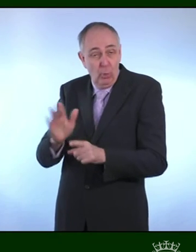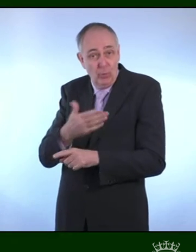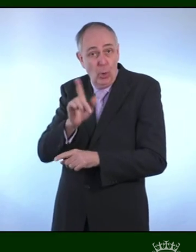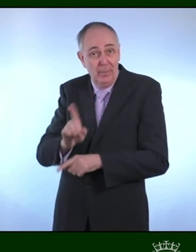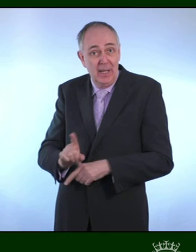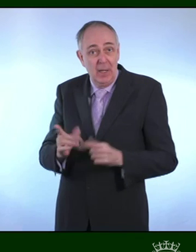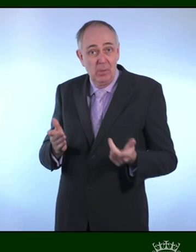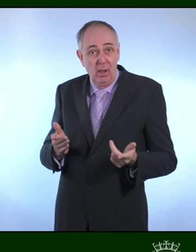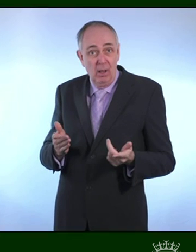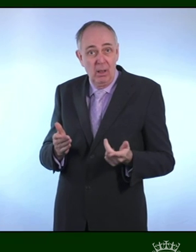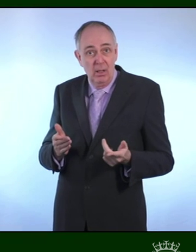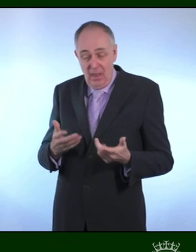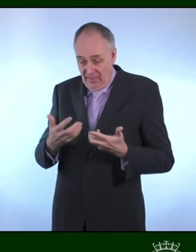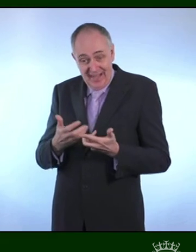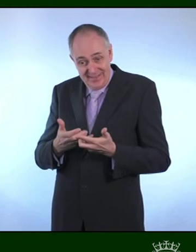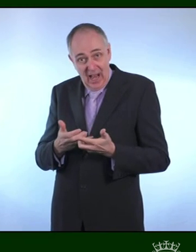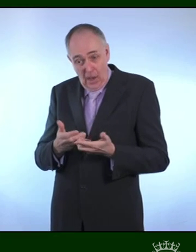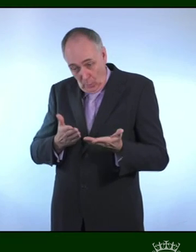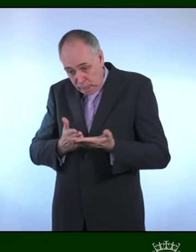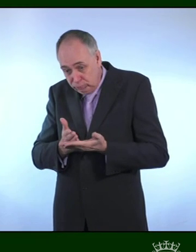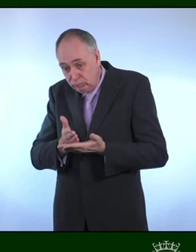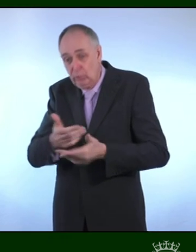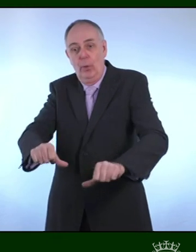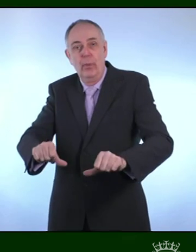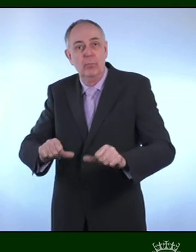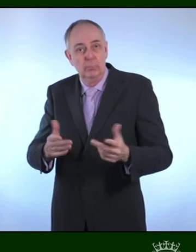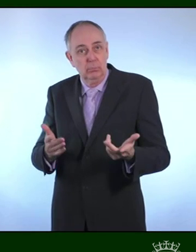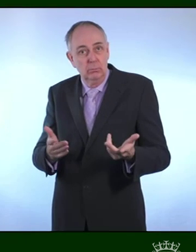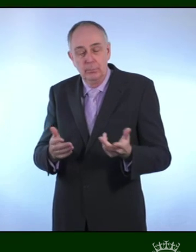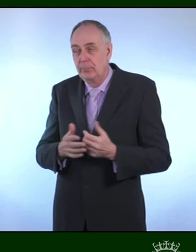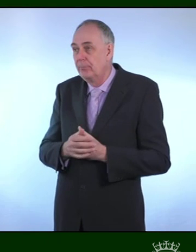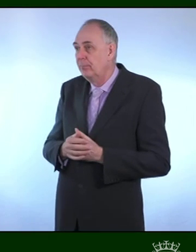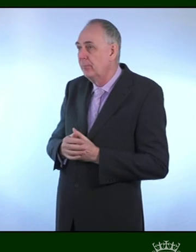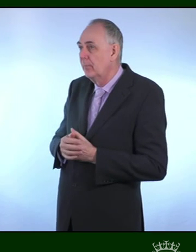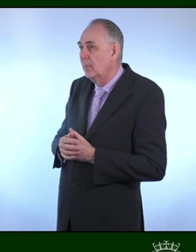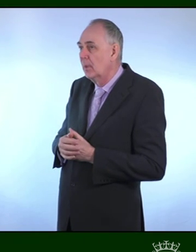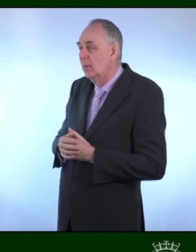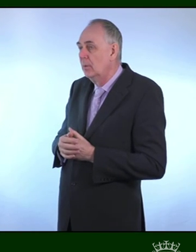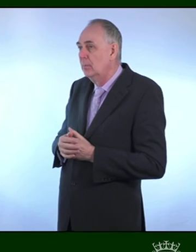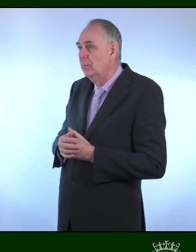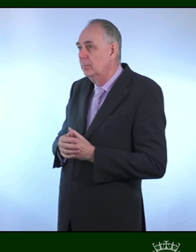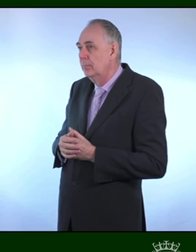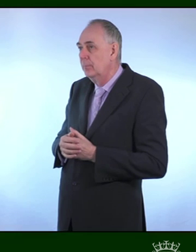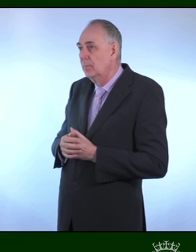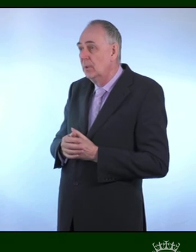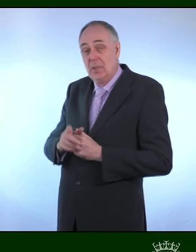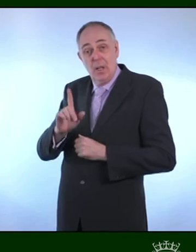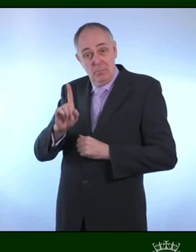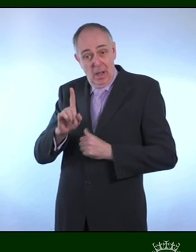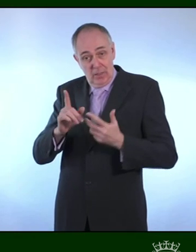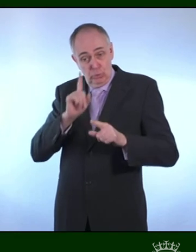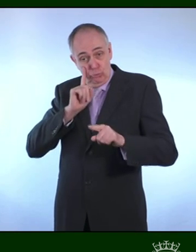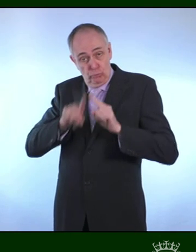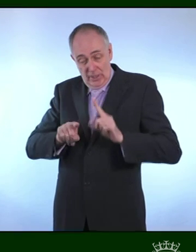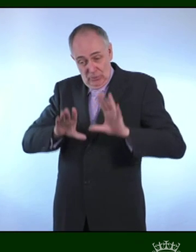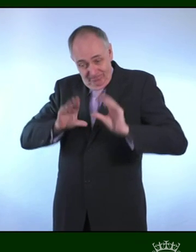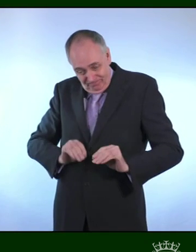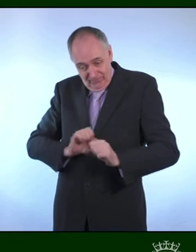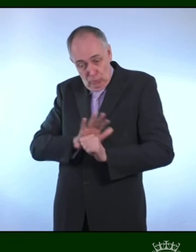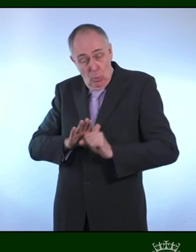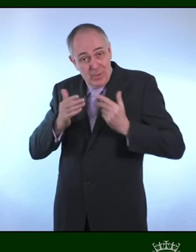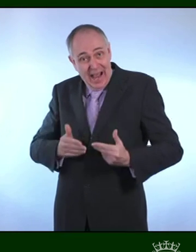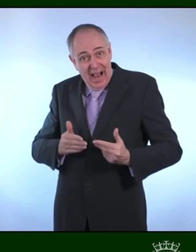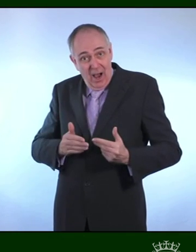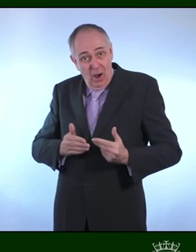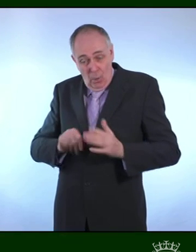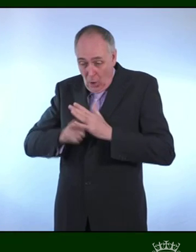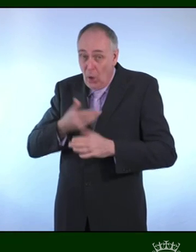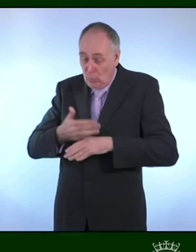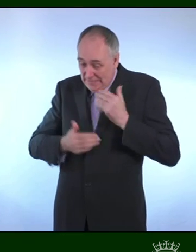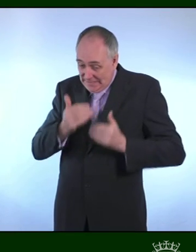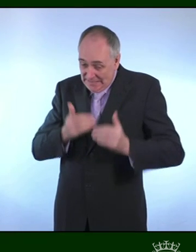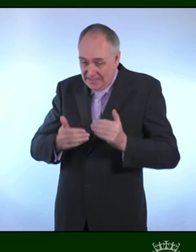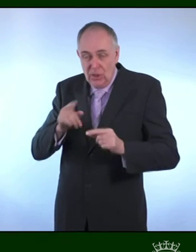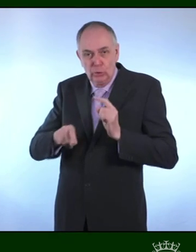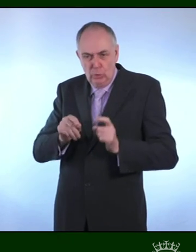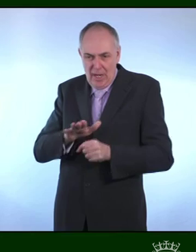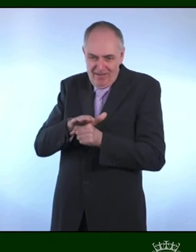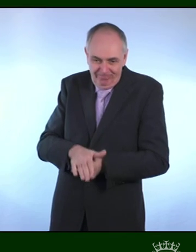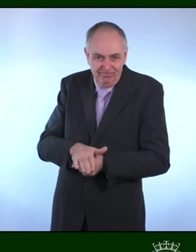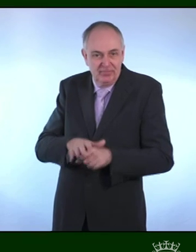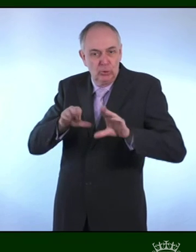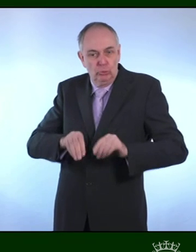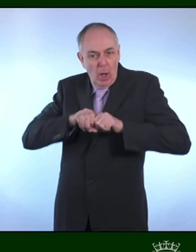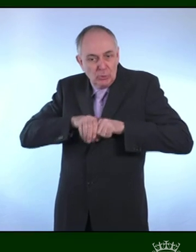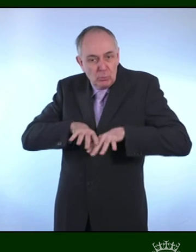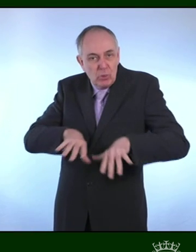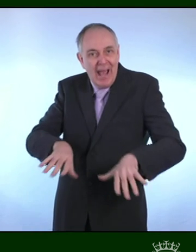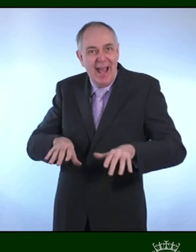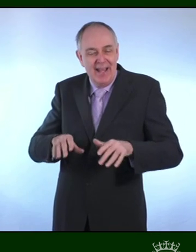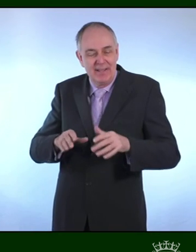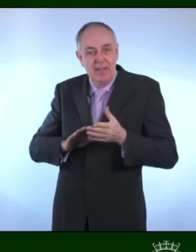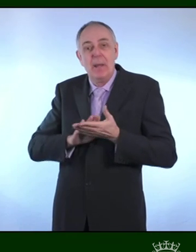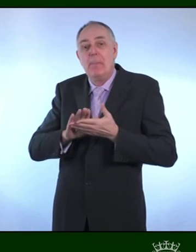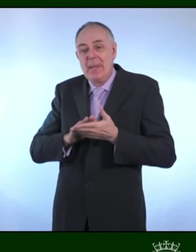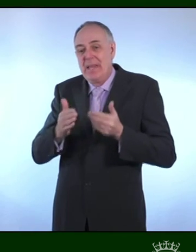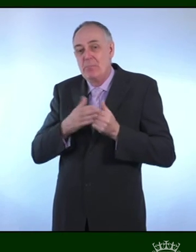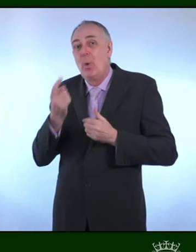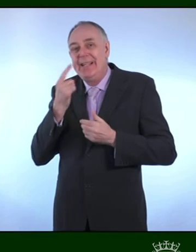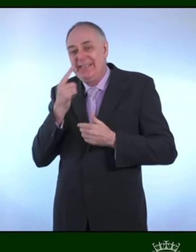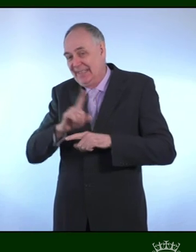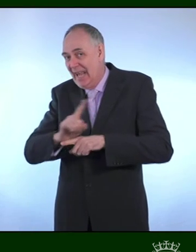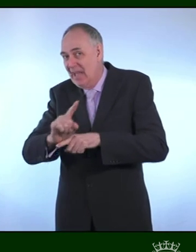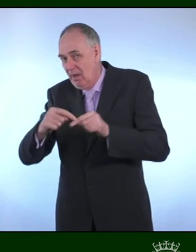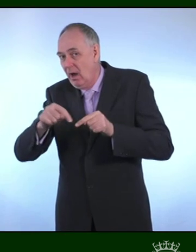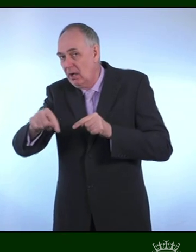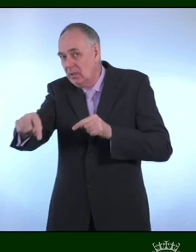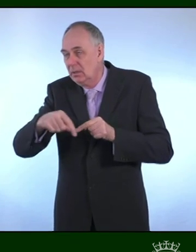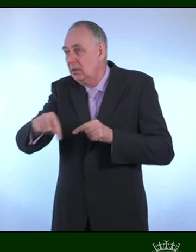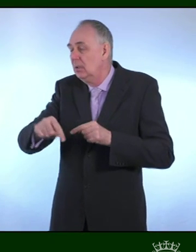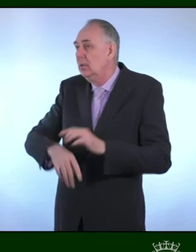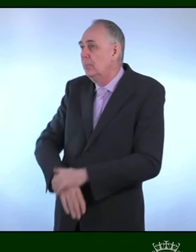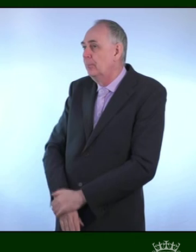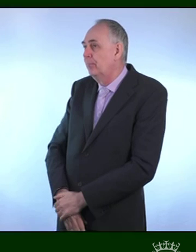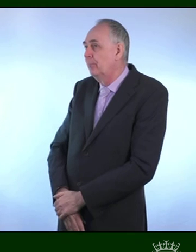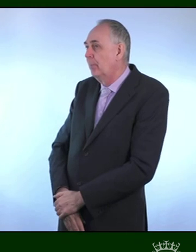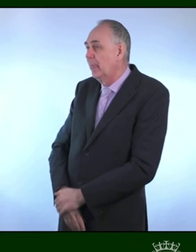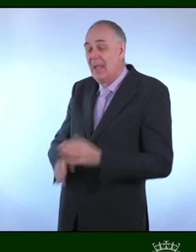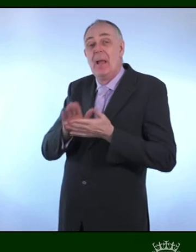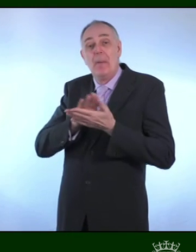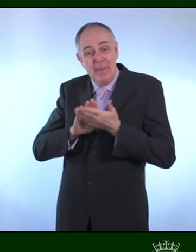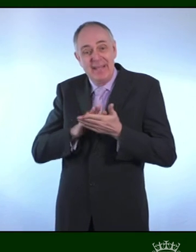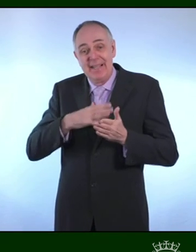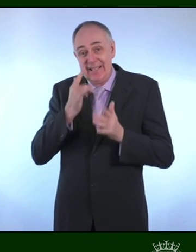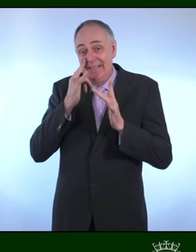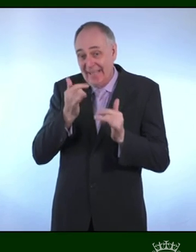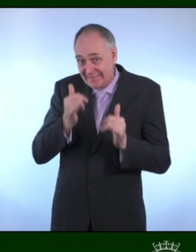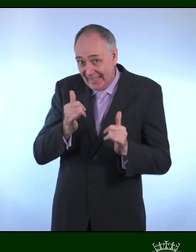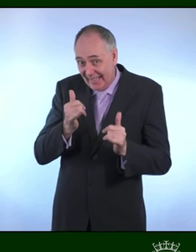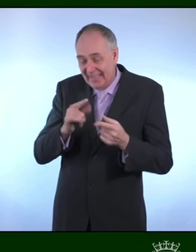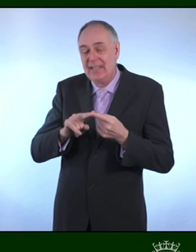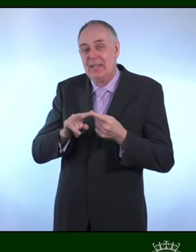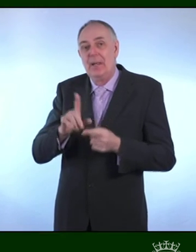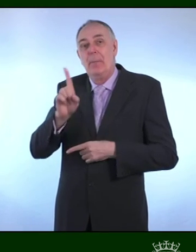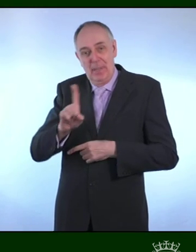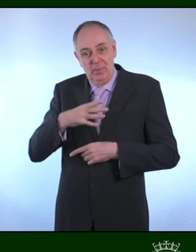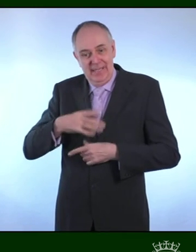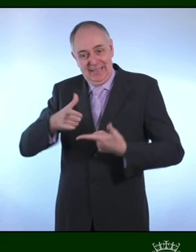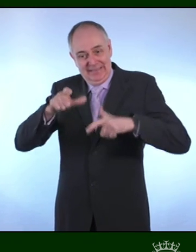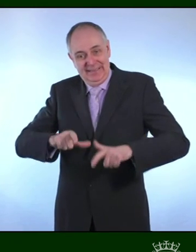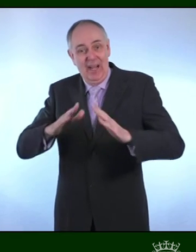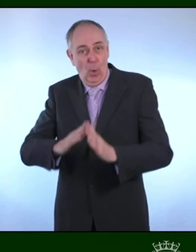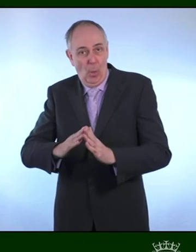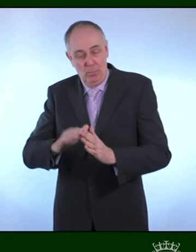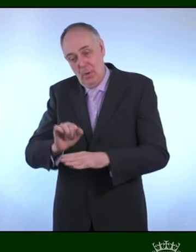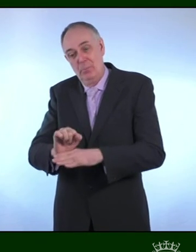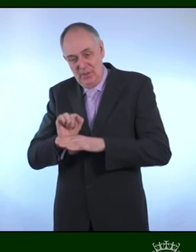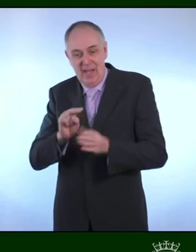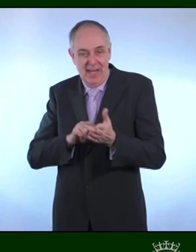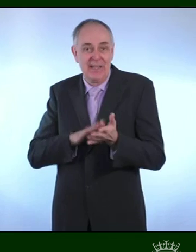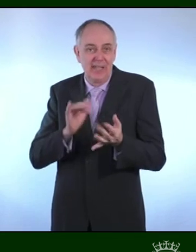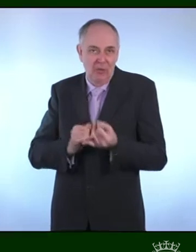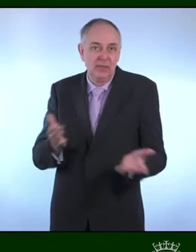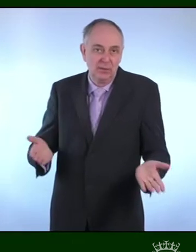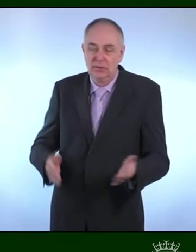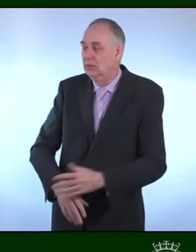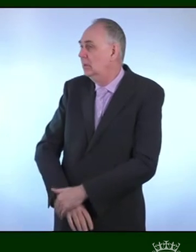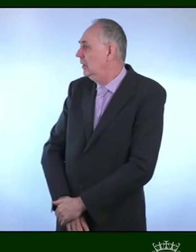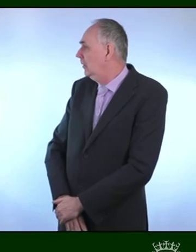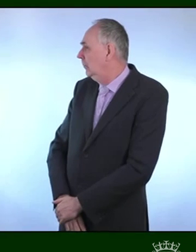That is the way to get this country through this. But, if I may say so, the better we tackle the epidemic now—the more vigorously we are able to suppress the disease now—the faster we will come through it, and that means— Yes, it certainly means testing, but it also means staying at home, protecting the NHS and thereby saving lives.